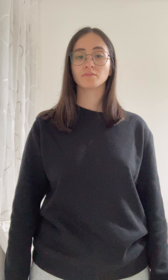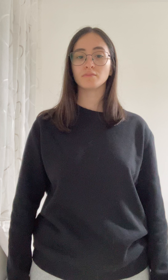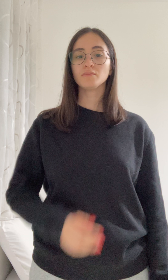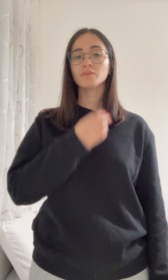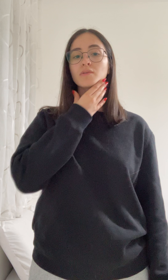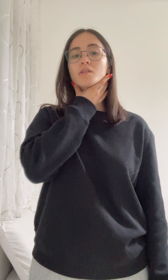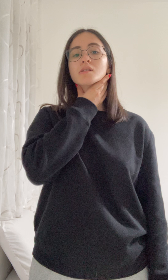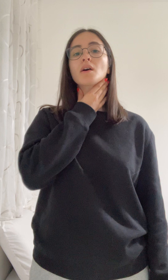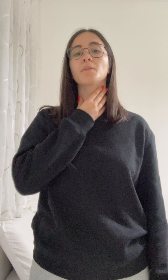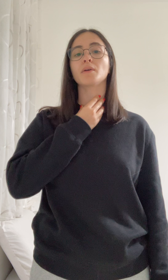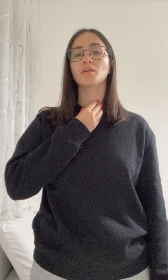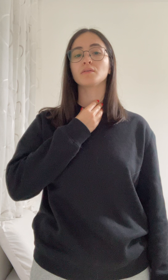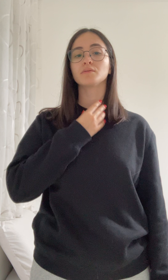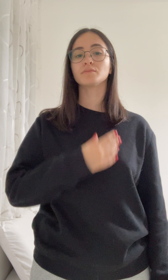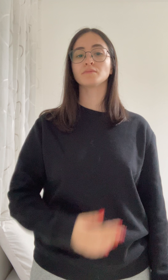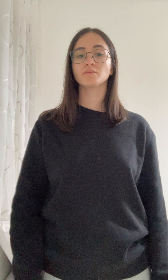צמא